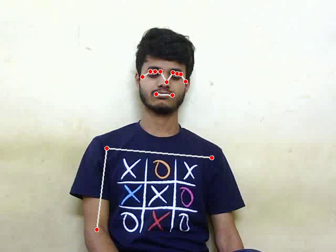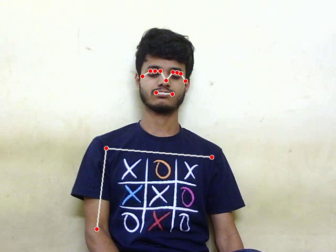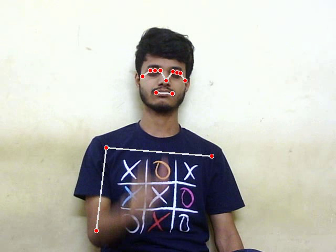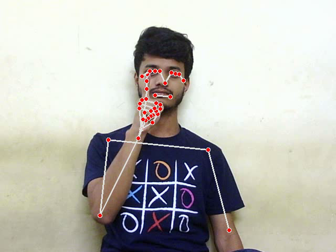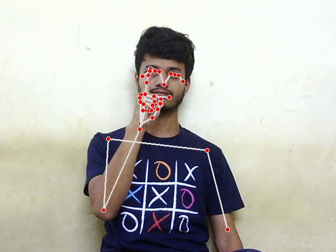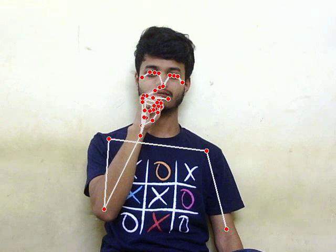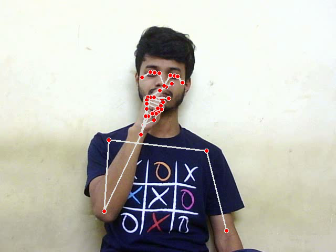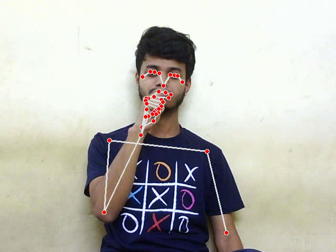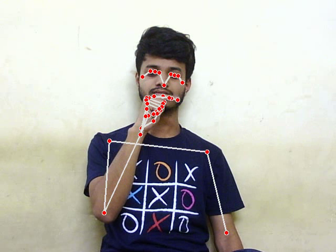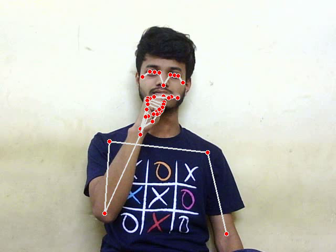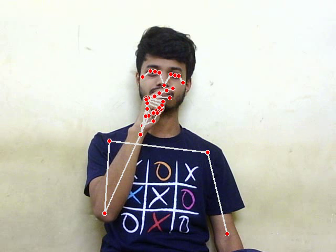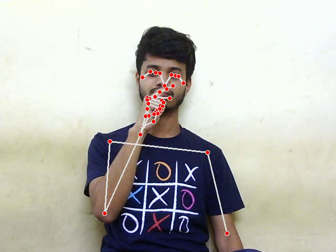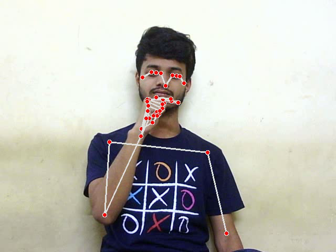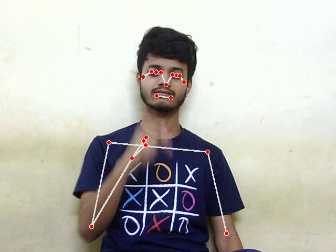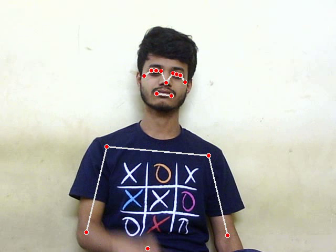who